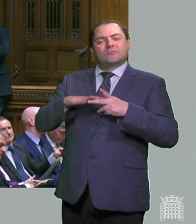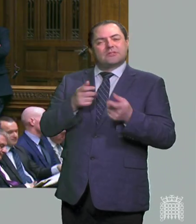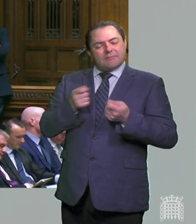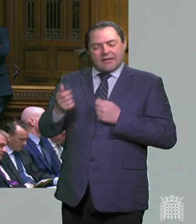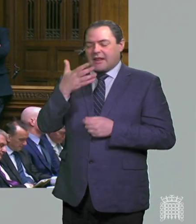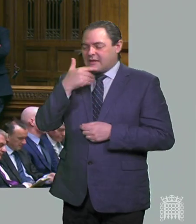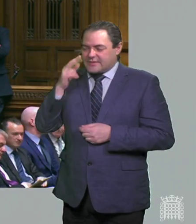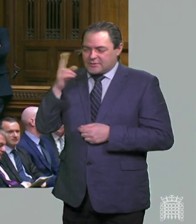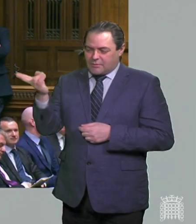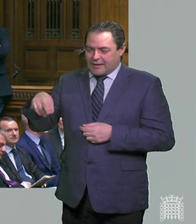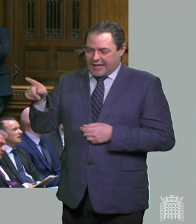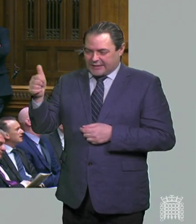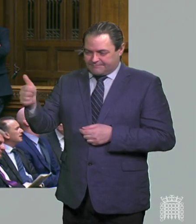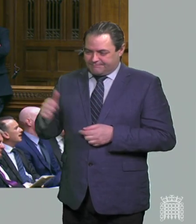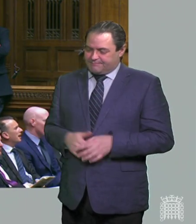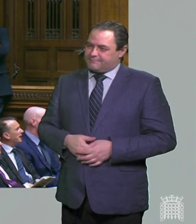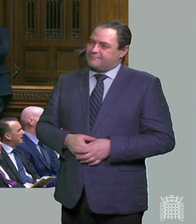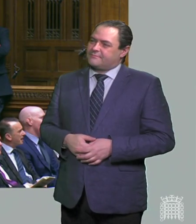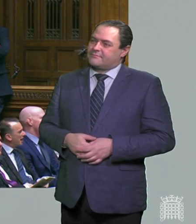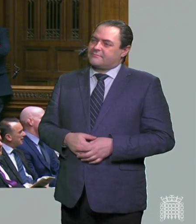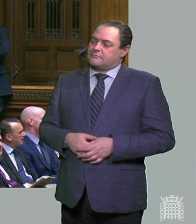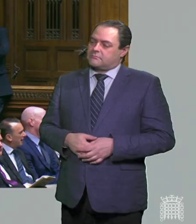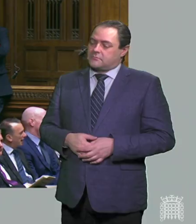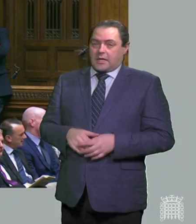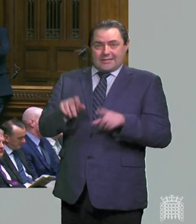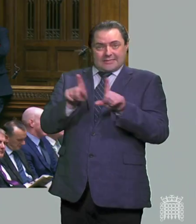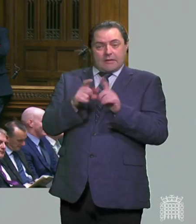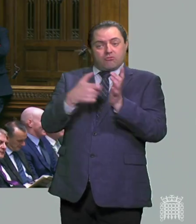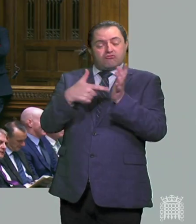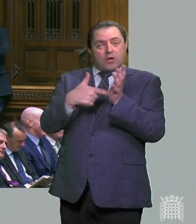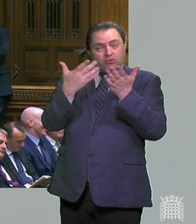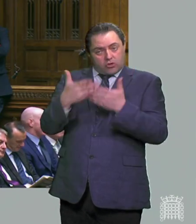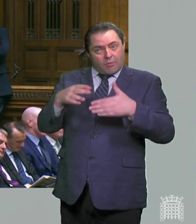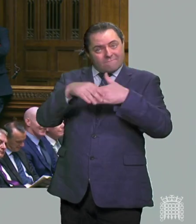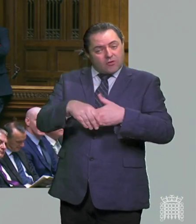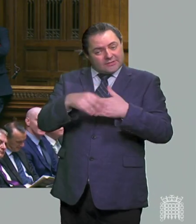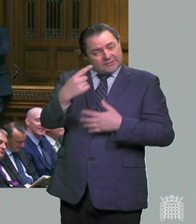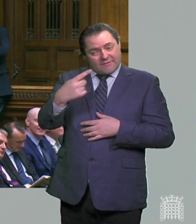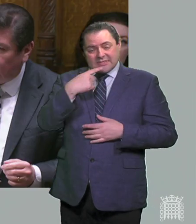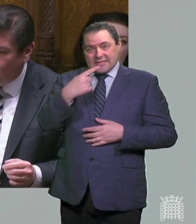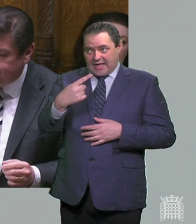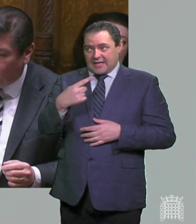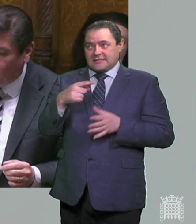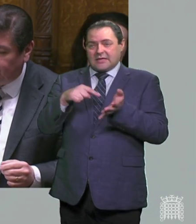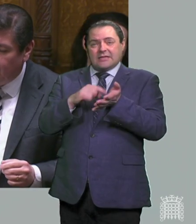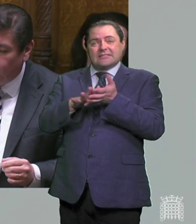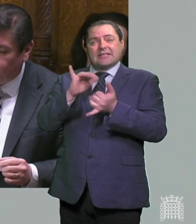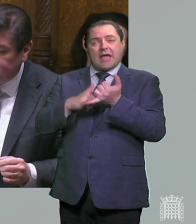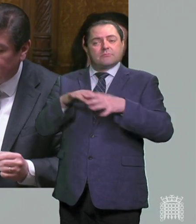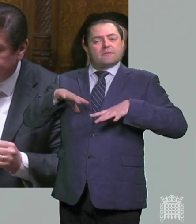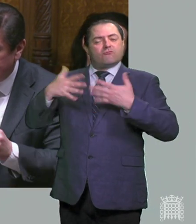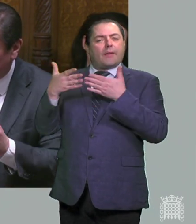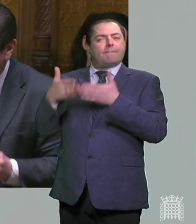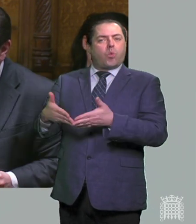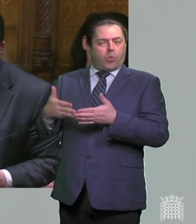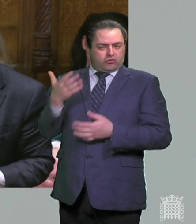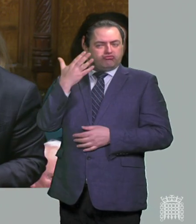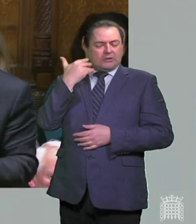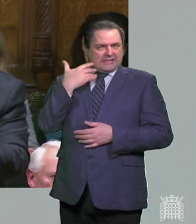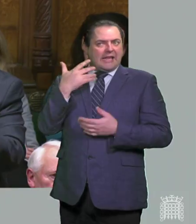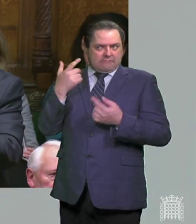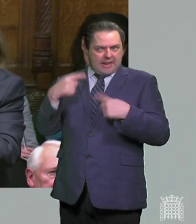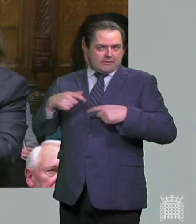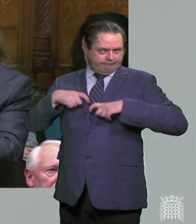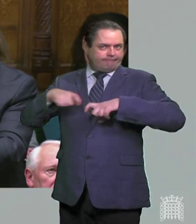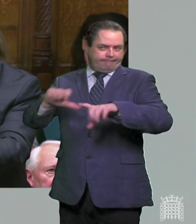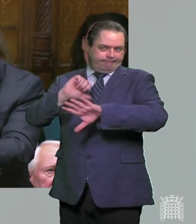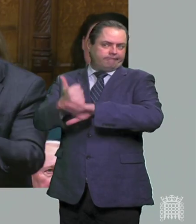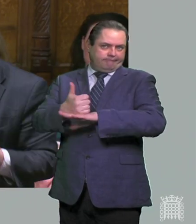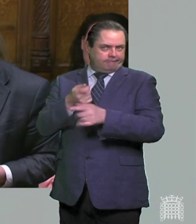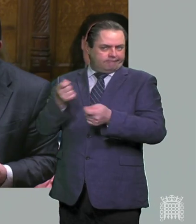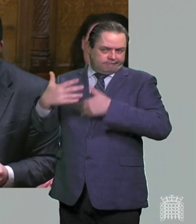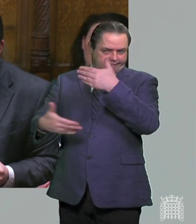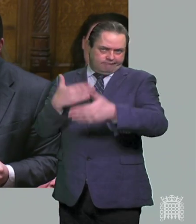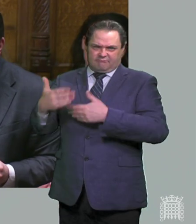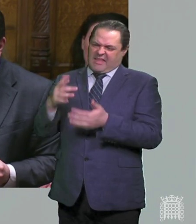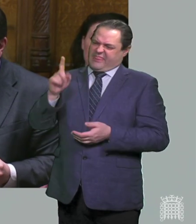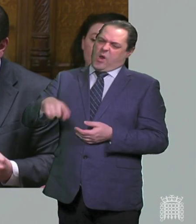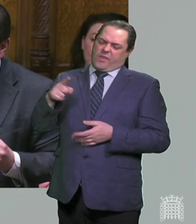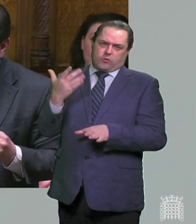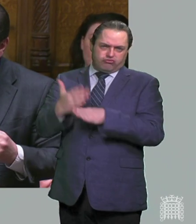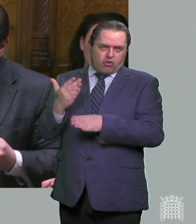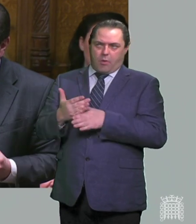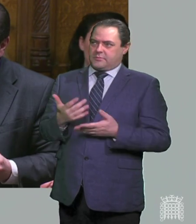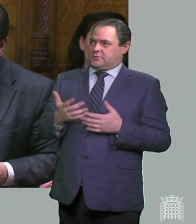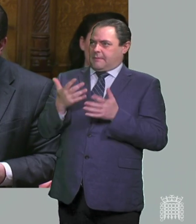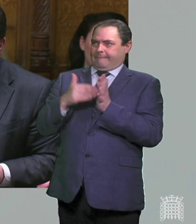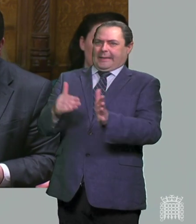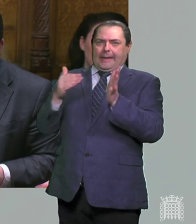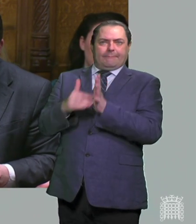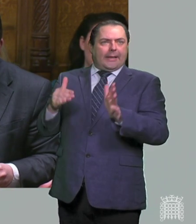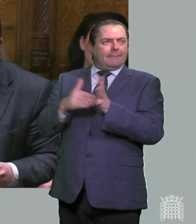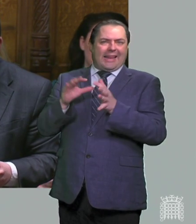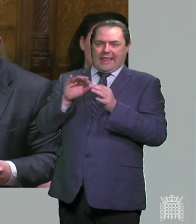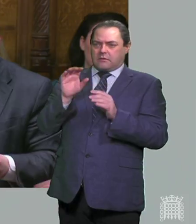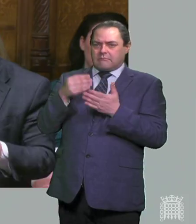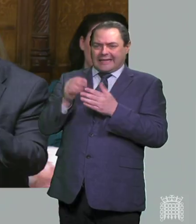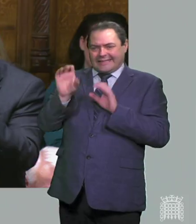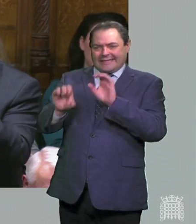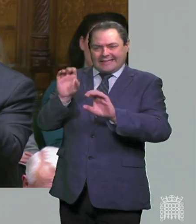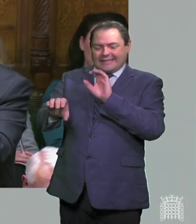As my right honourable Friend will be aware, the Thames freeport was recently given the final go-ahead to become fully operational, creating thousands of jobs and attracting millions in inward investment.